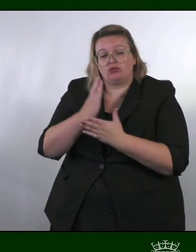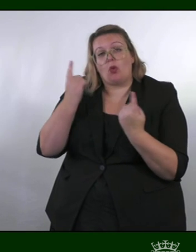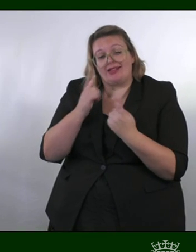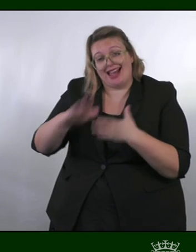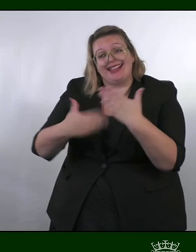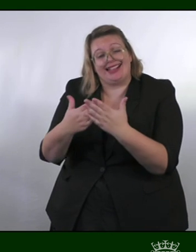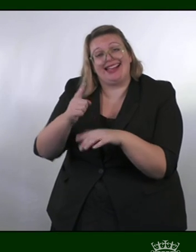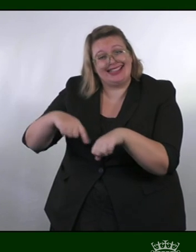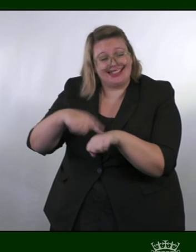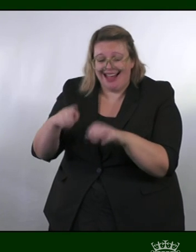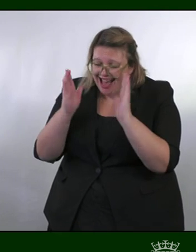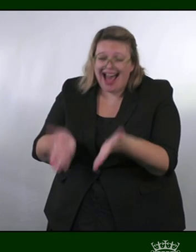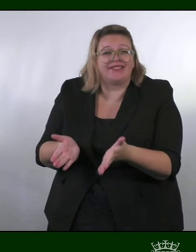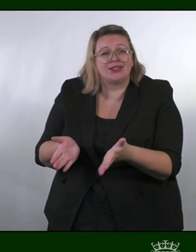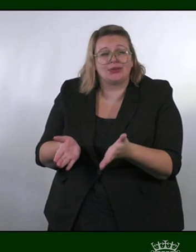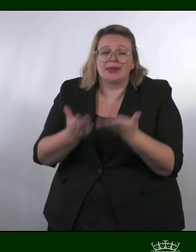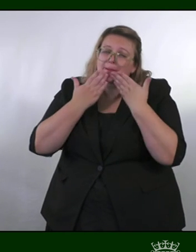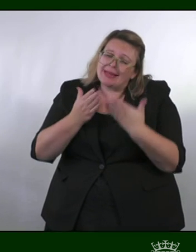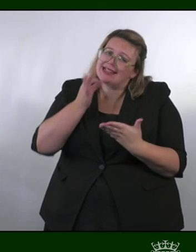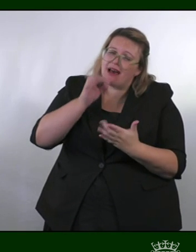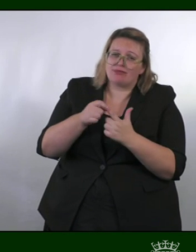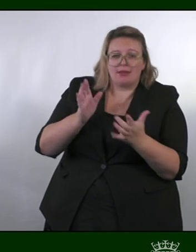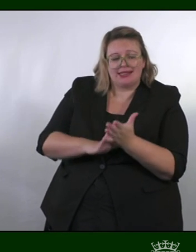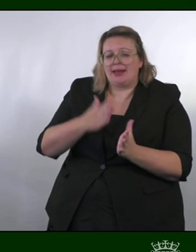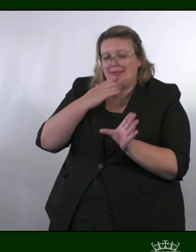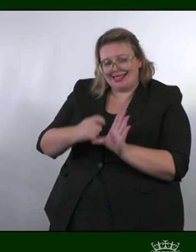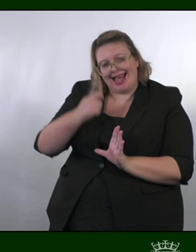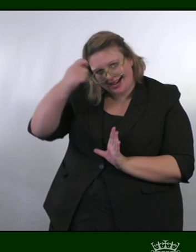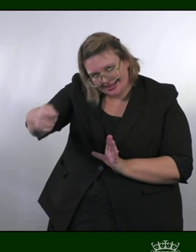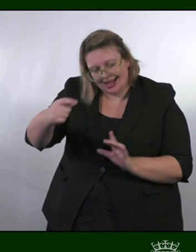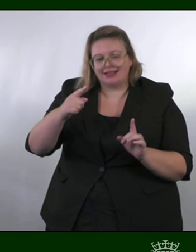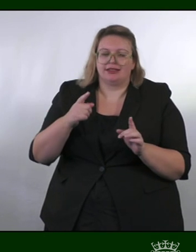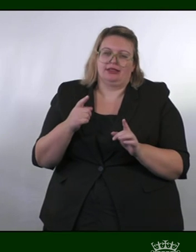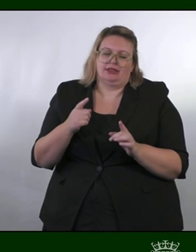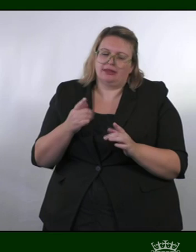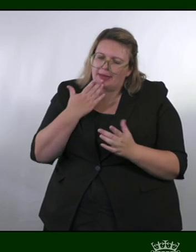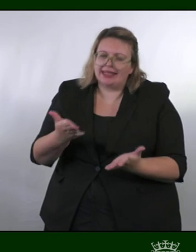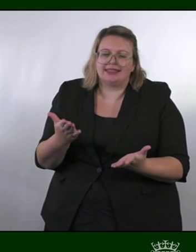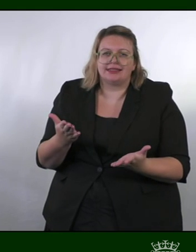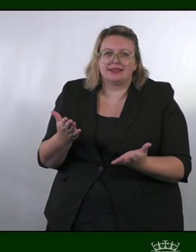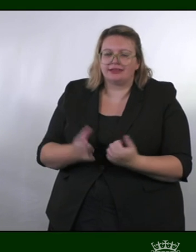Will the Prime Minister make the right choice and agree to extend free school meals to Easter?